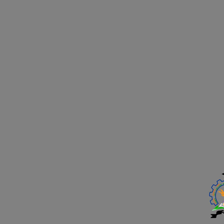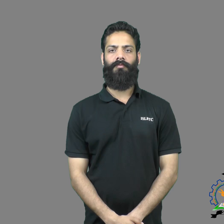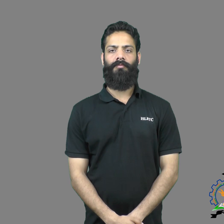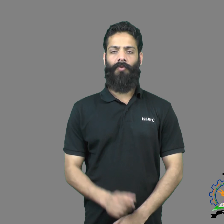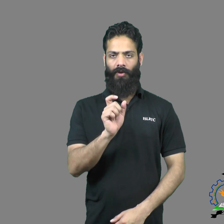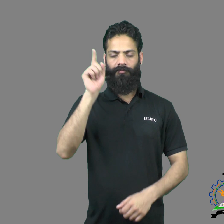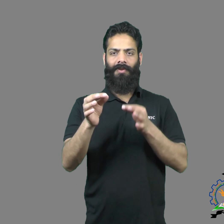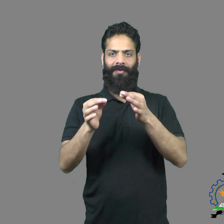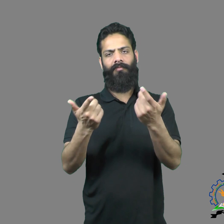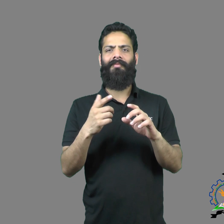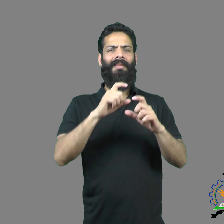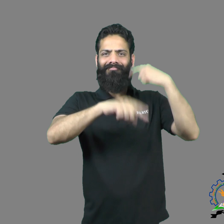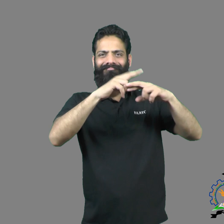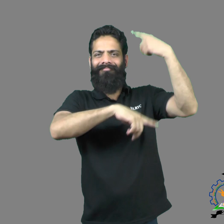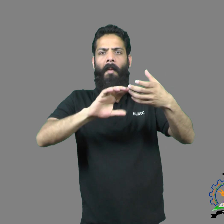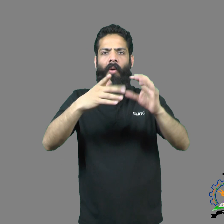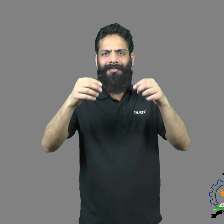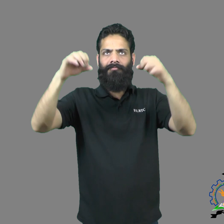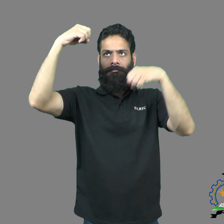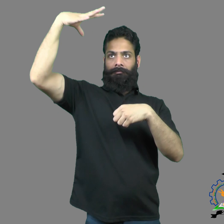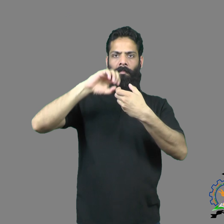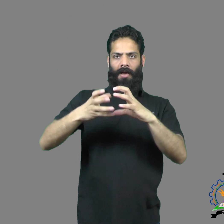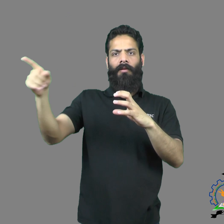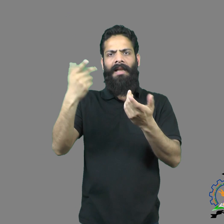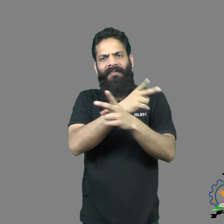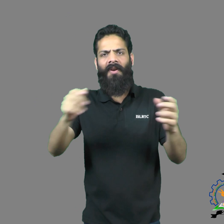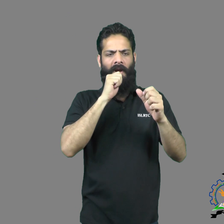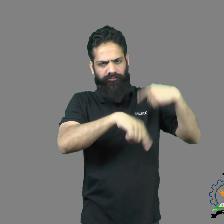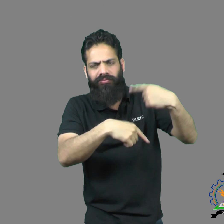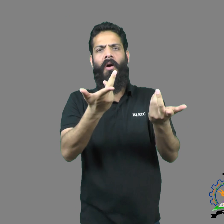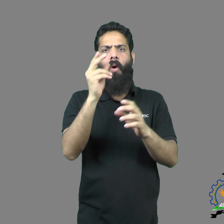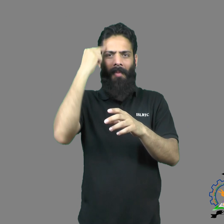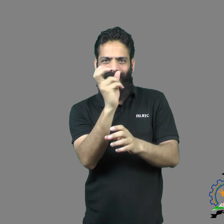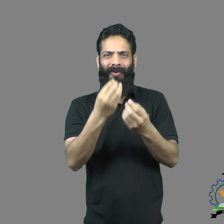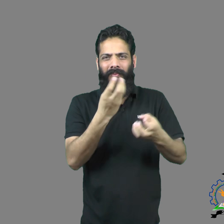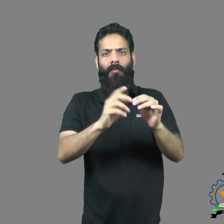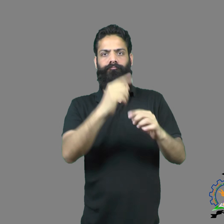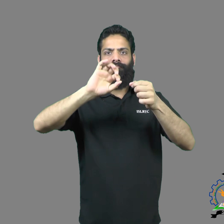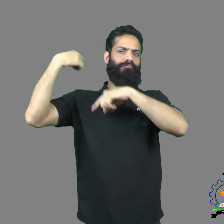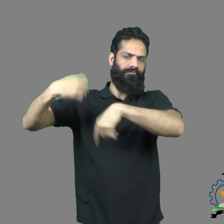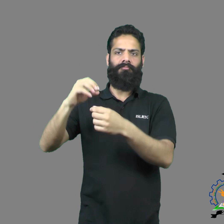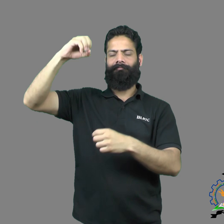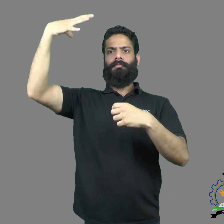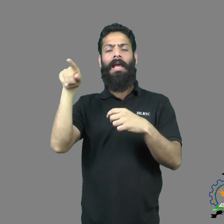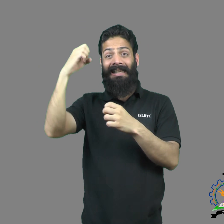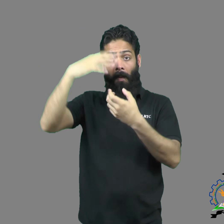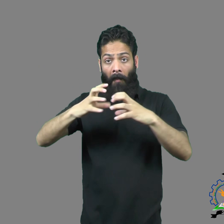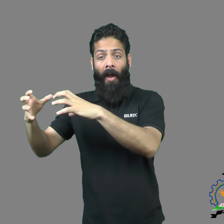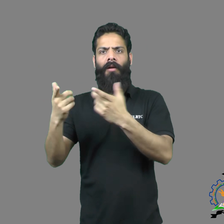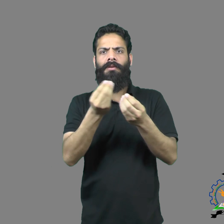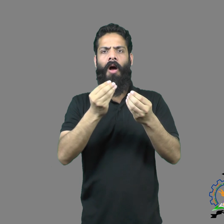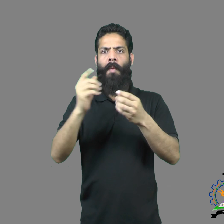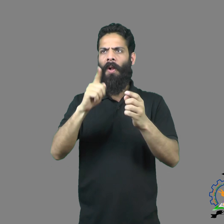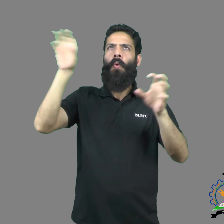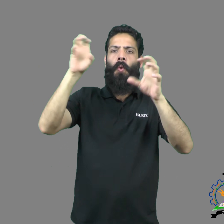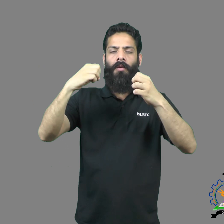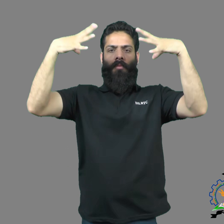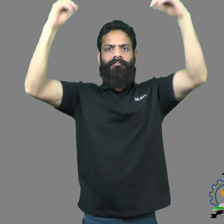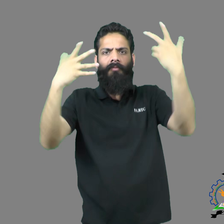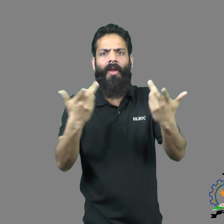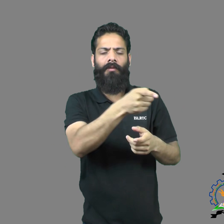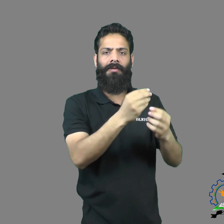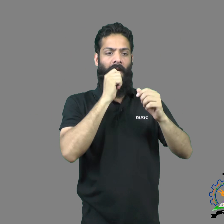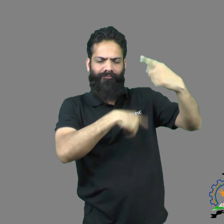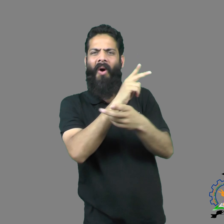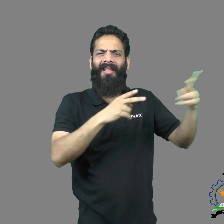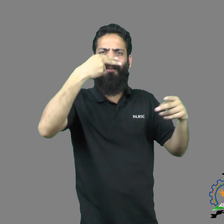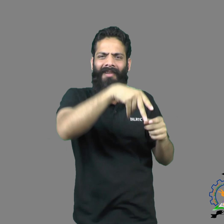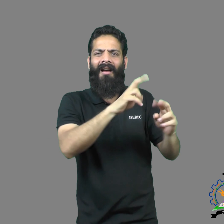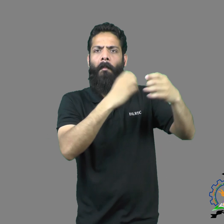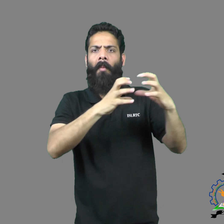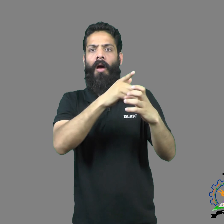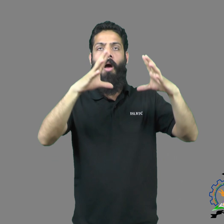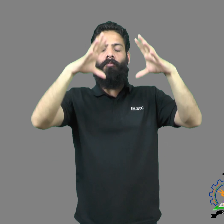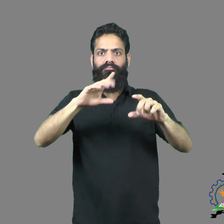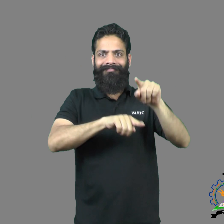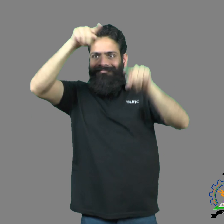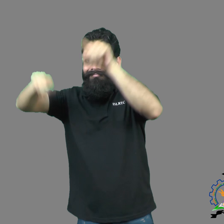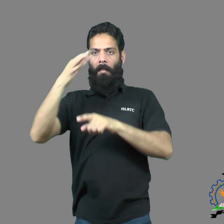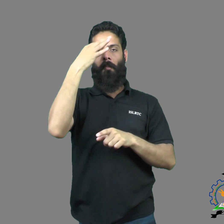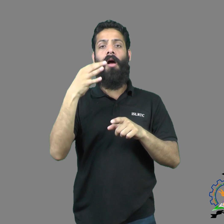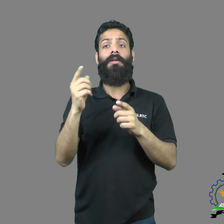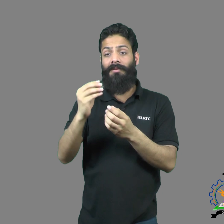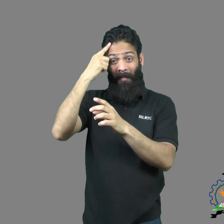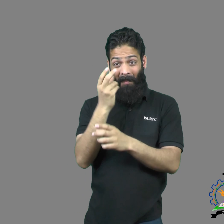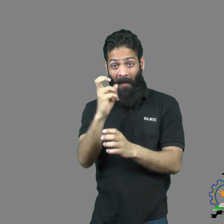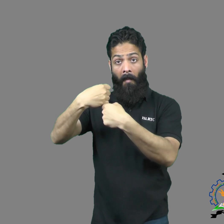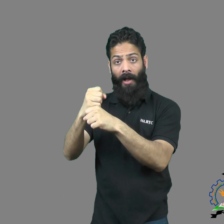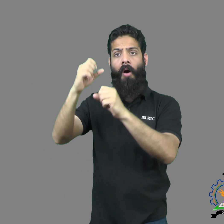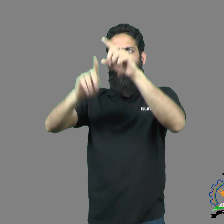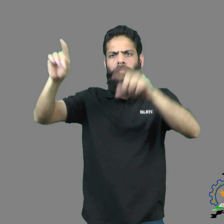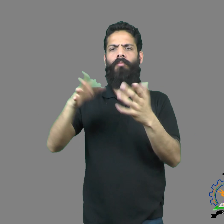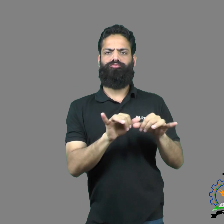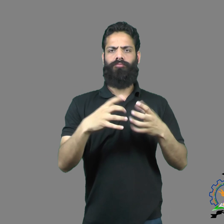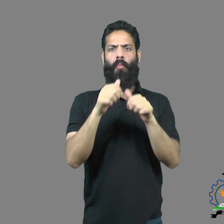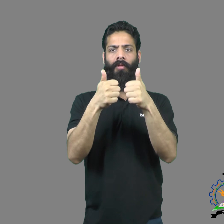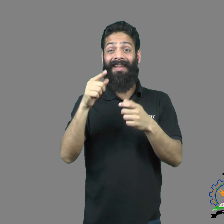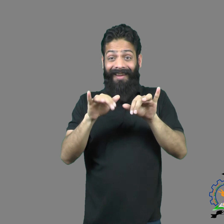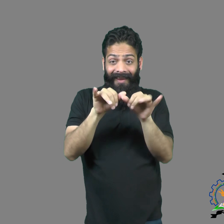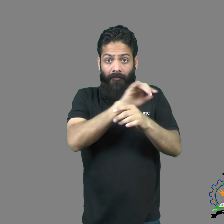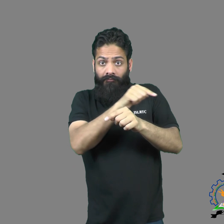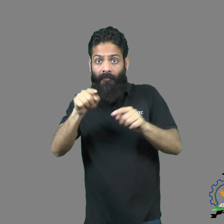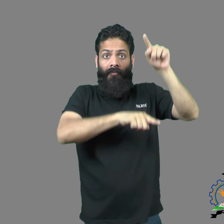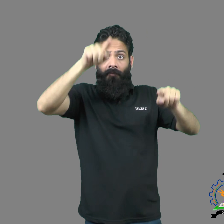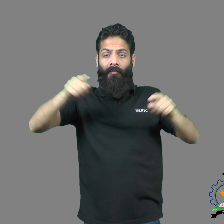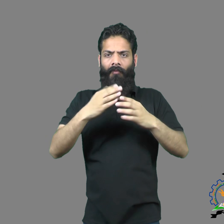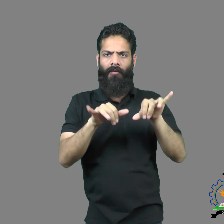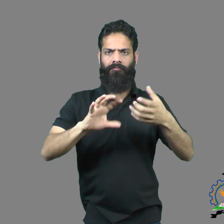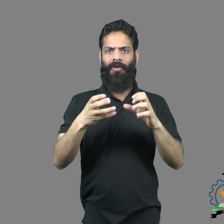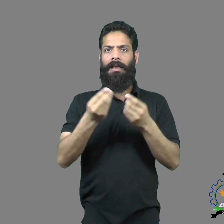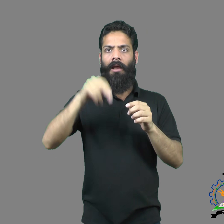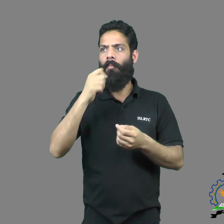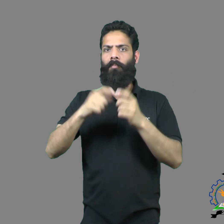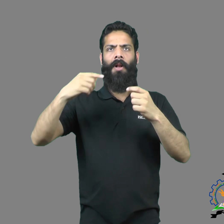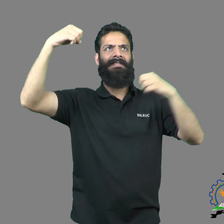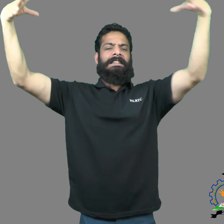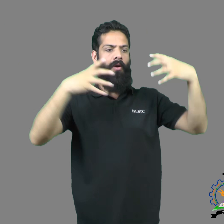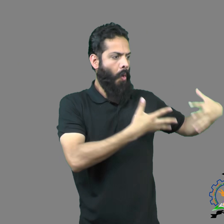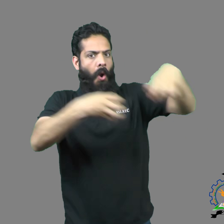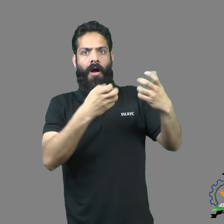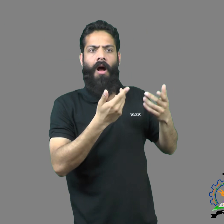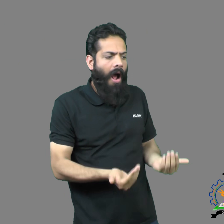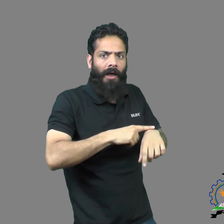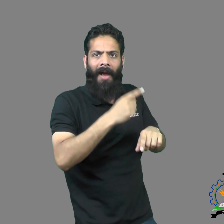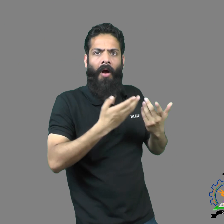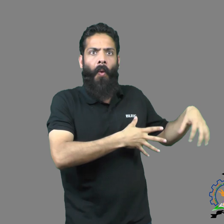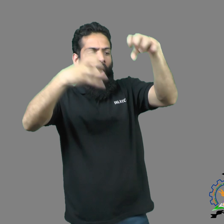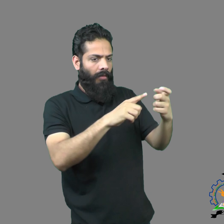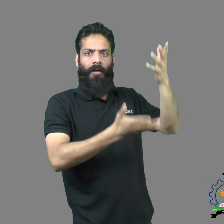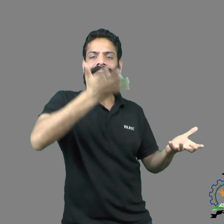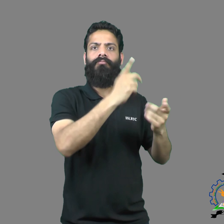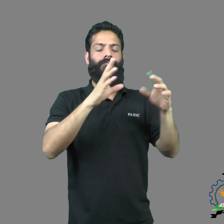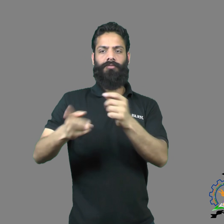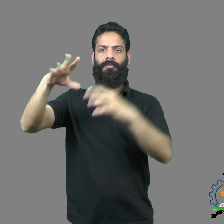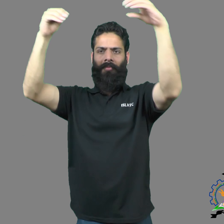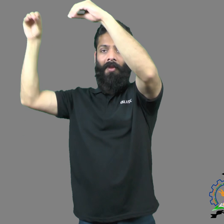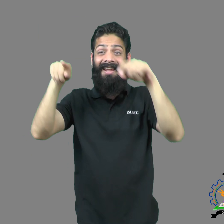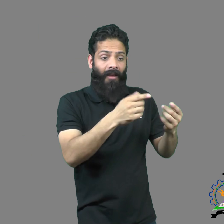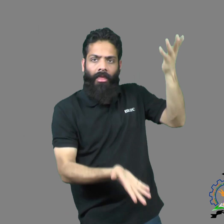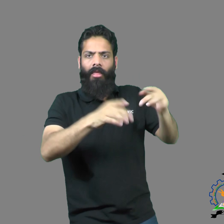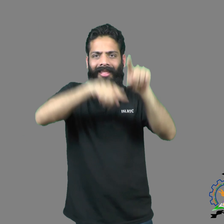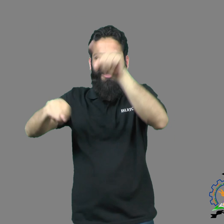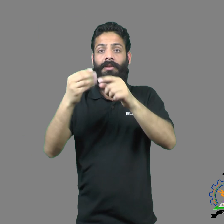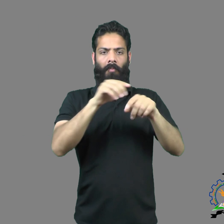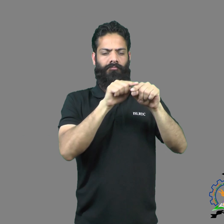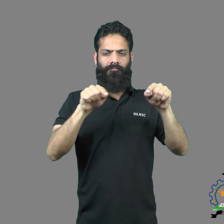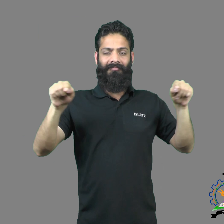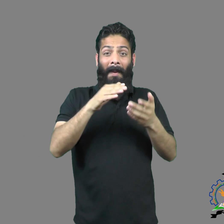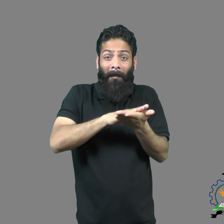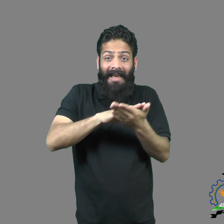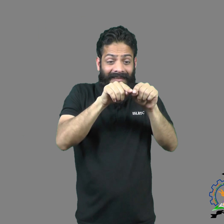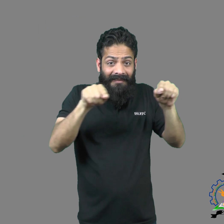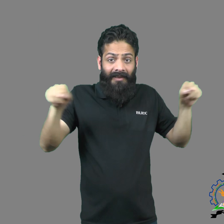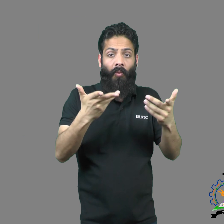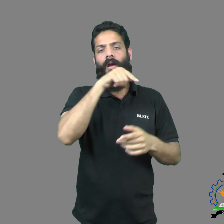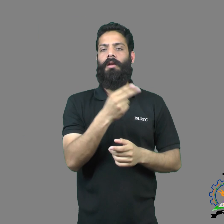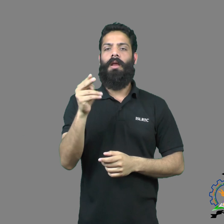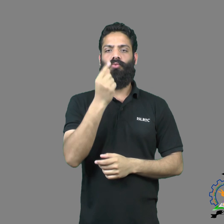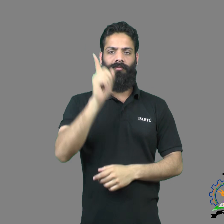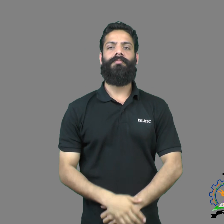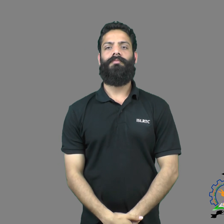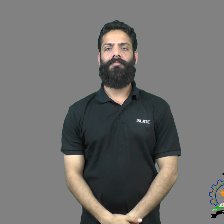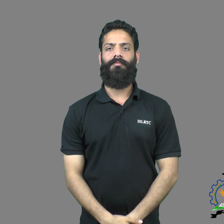Baseload